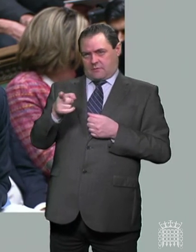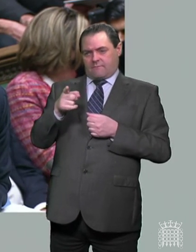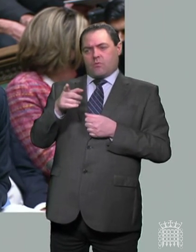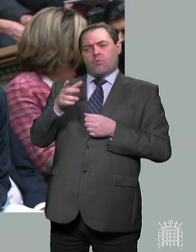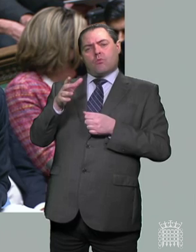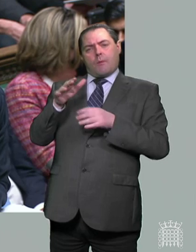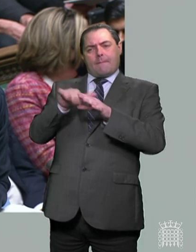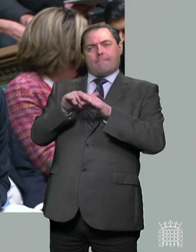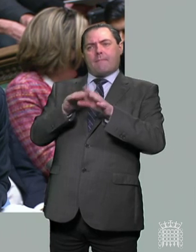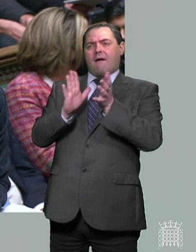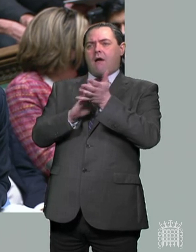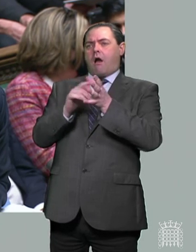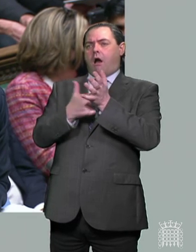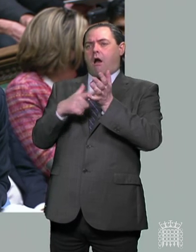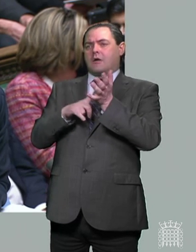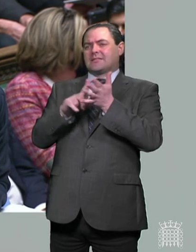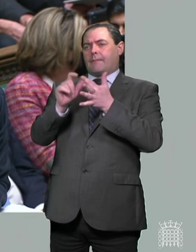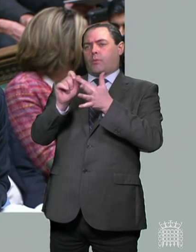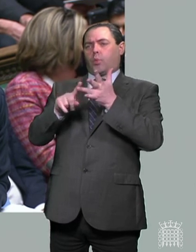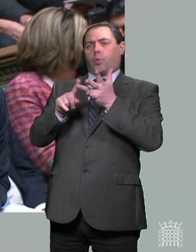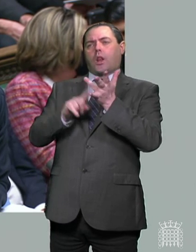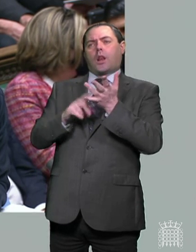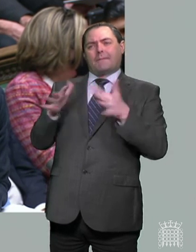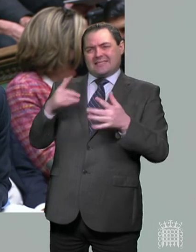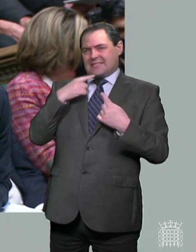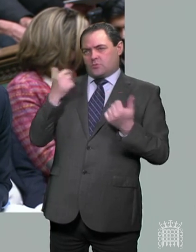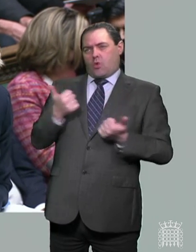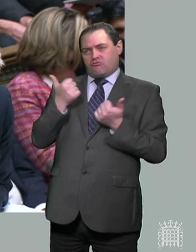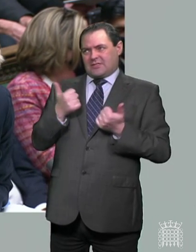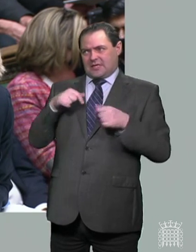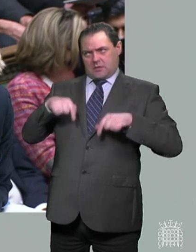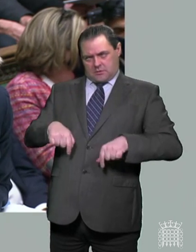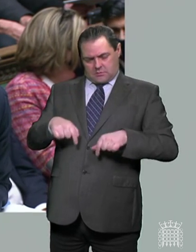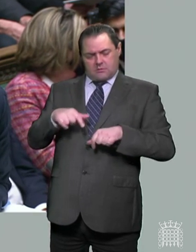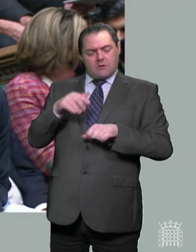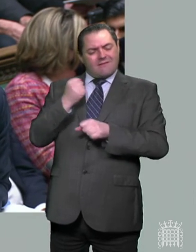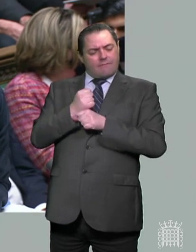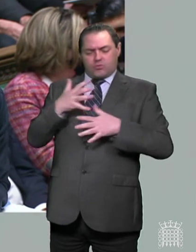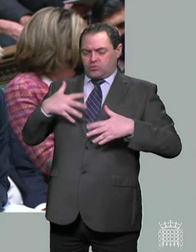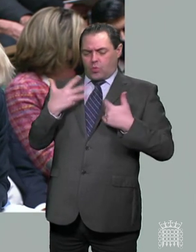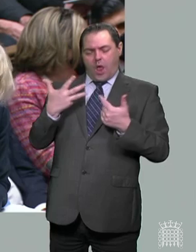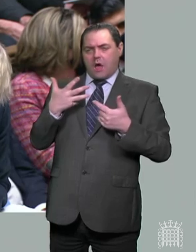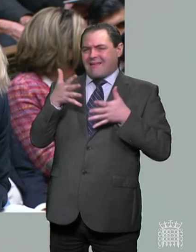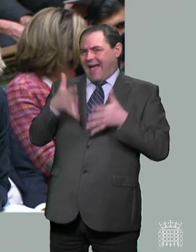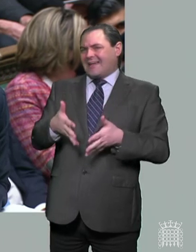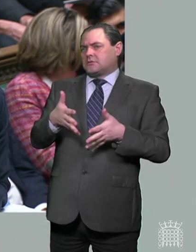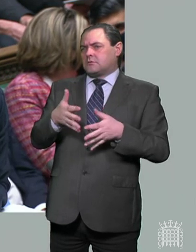The right honourable Gentleman knows very well that this Government hate fraud and online fraud.